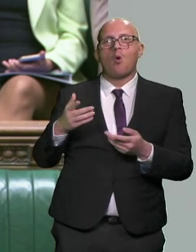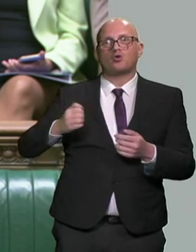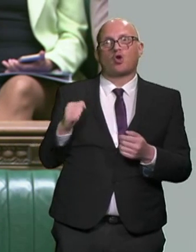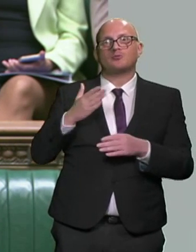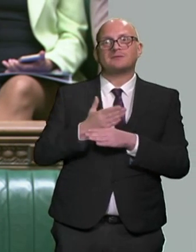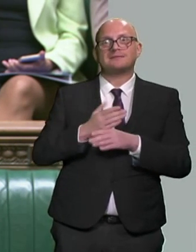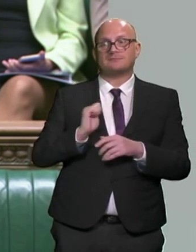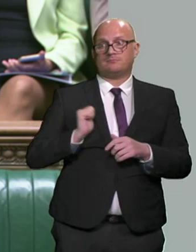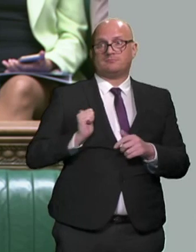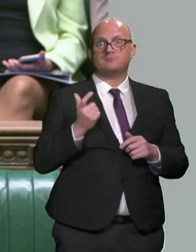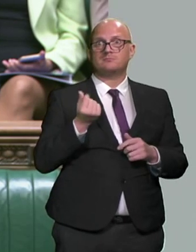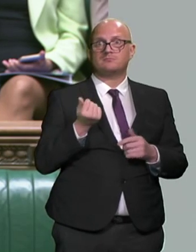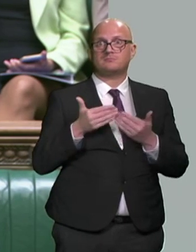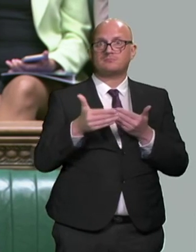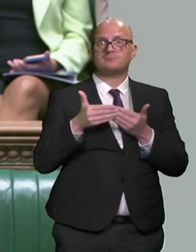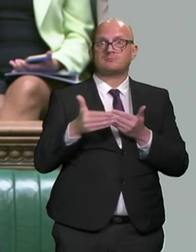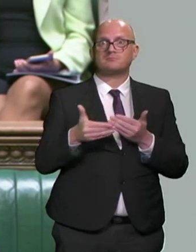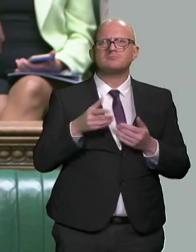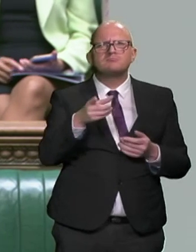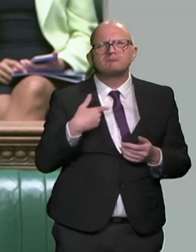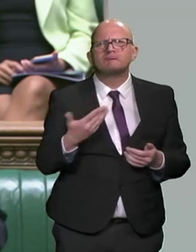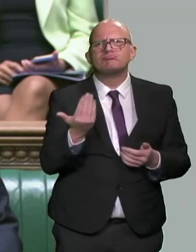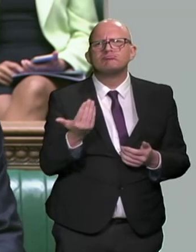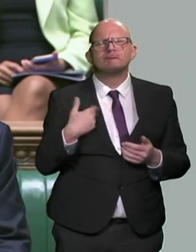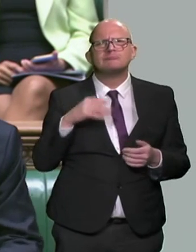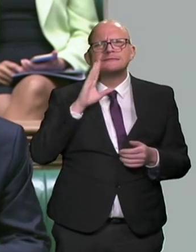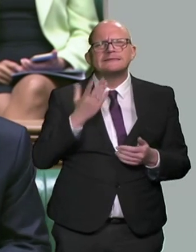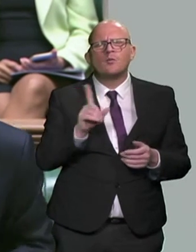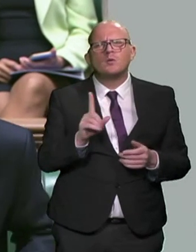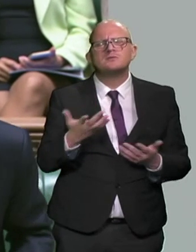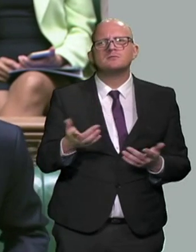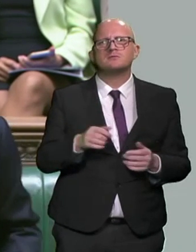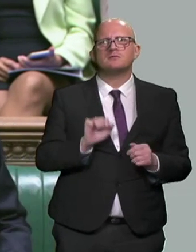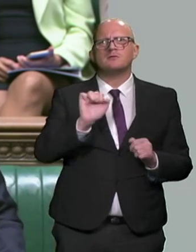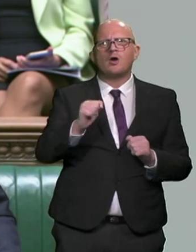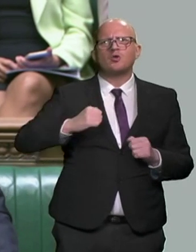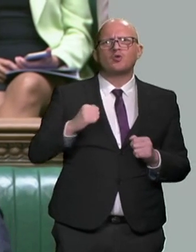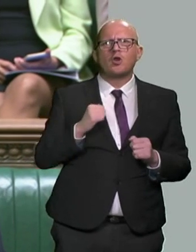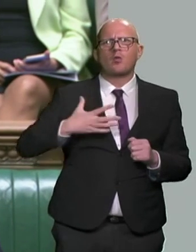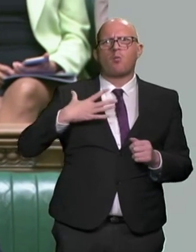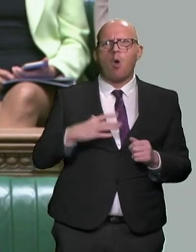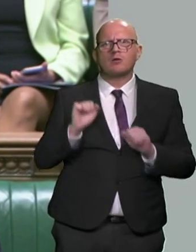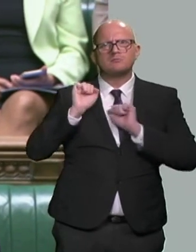The hon. Lady mentioned that Scotland, as ever, wants more fiscal autonomy.